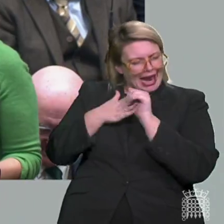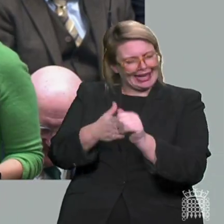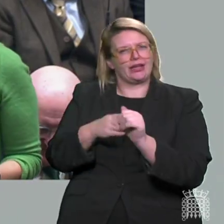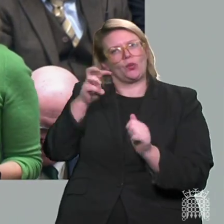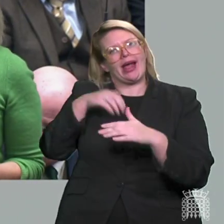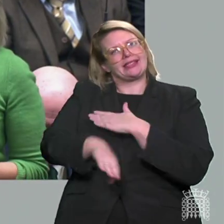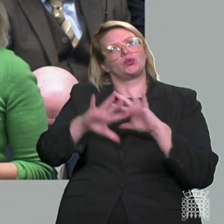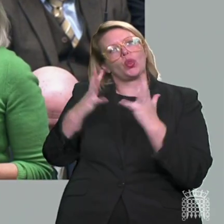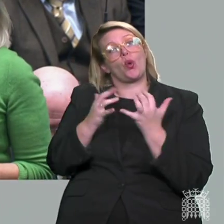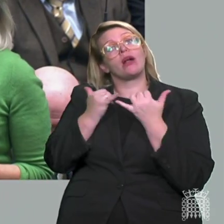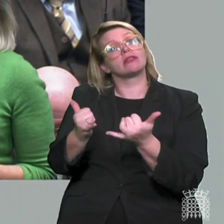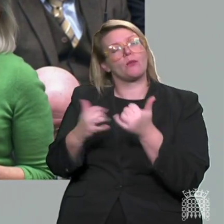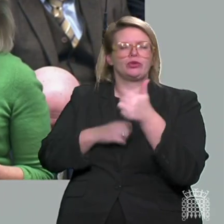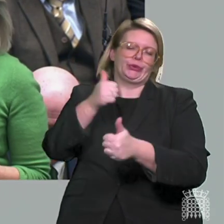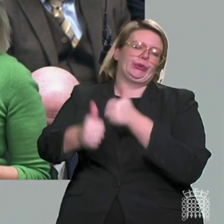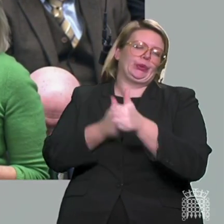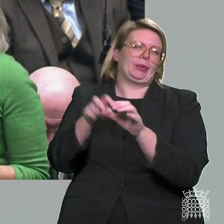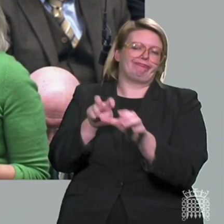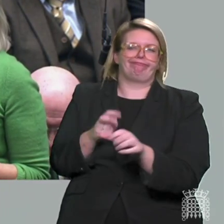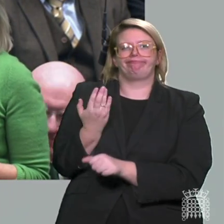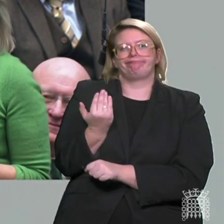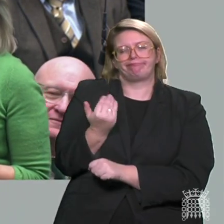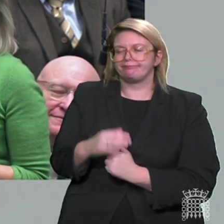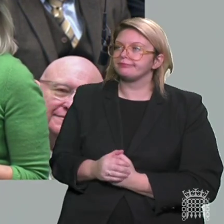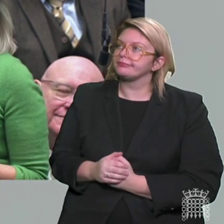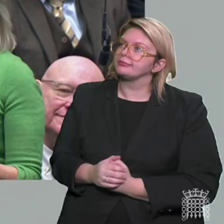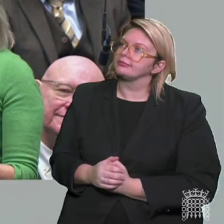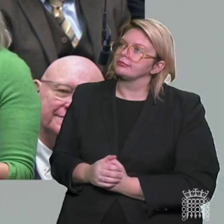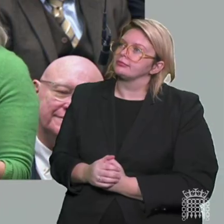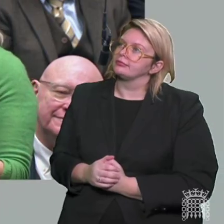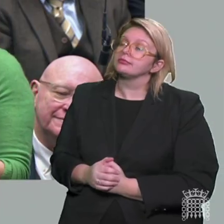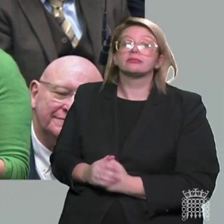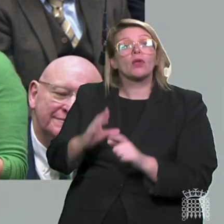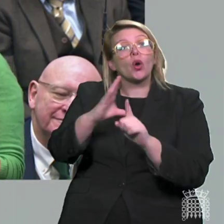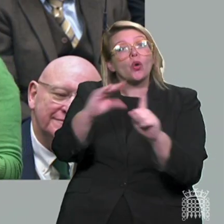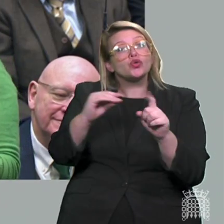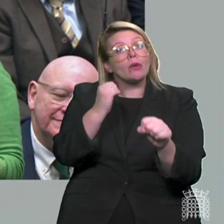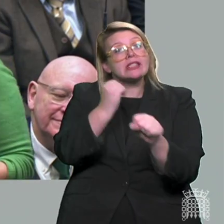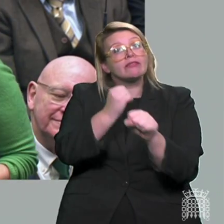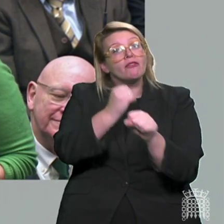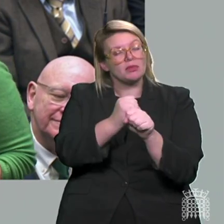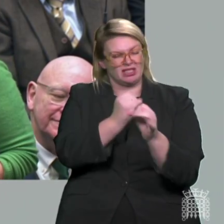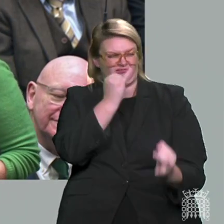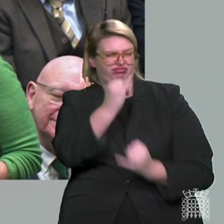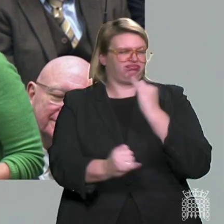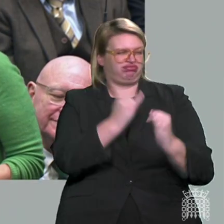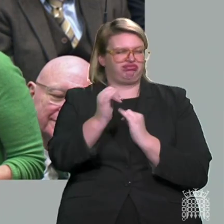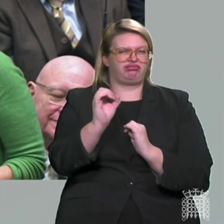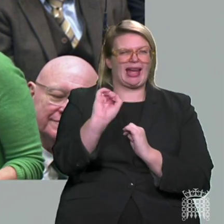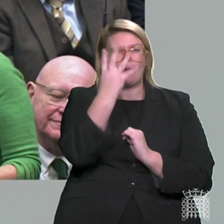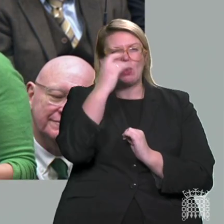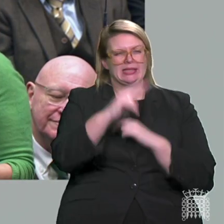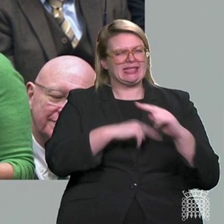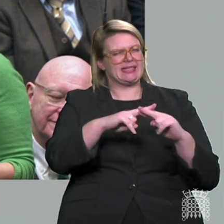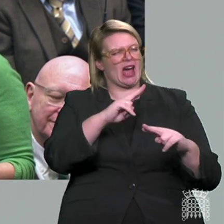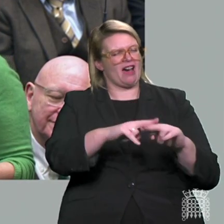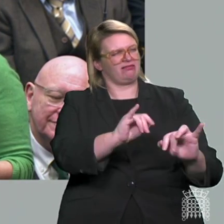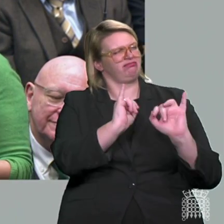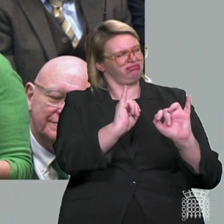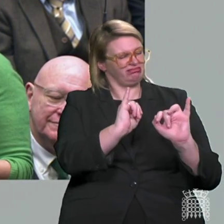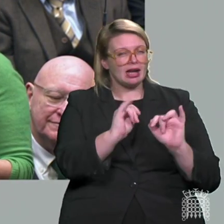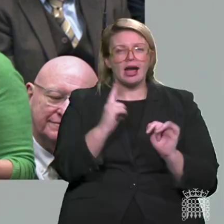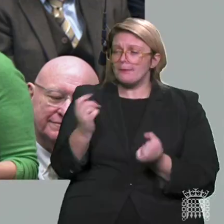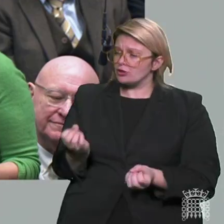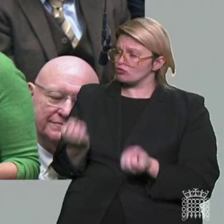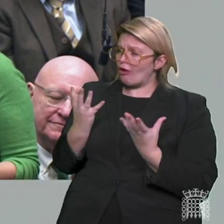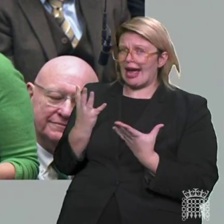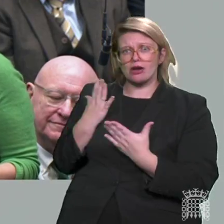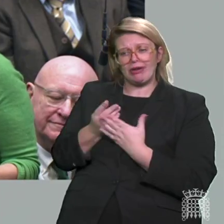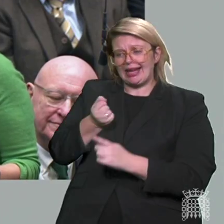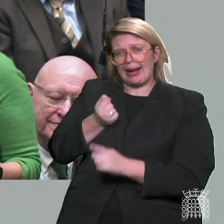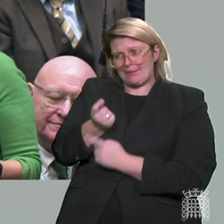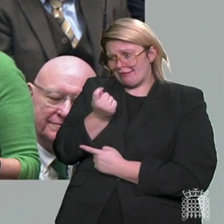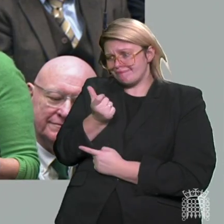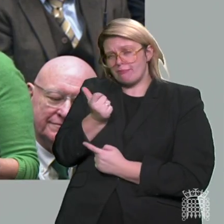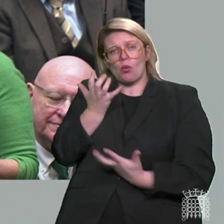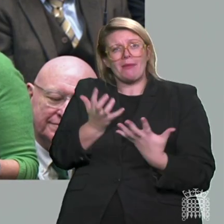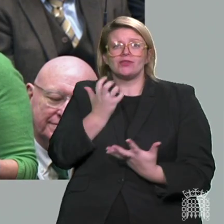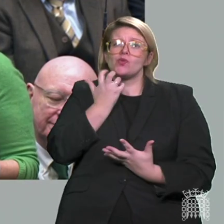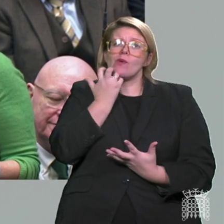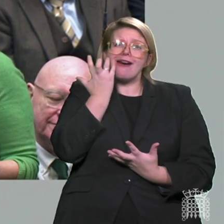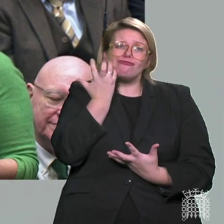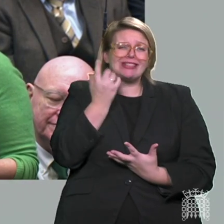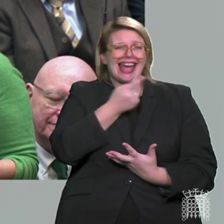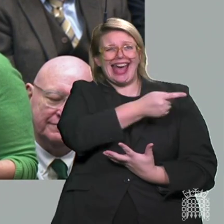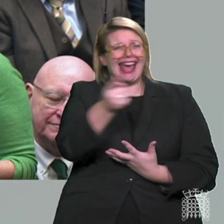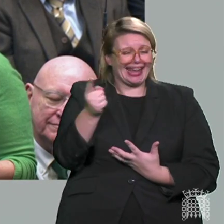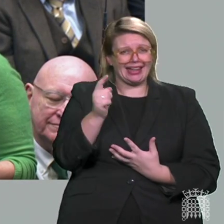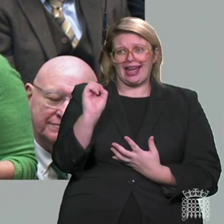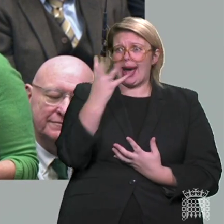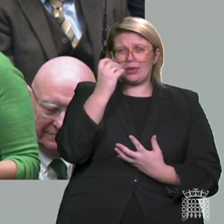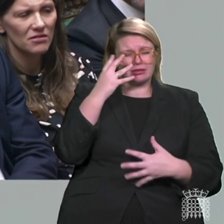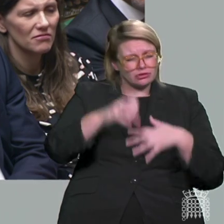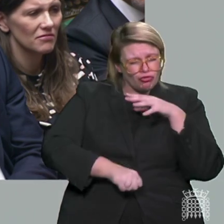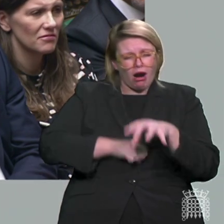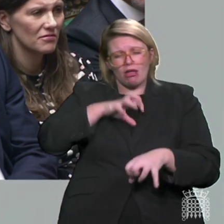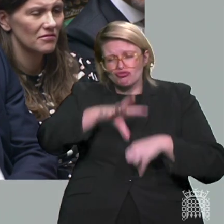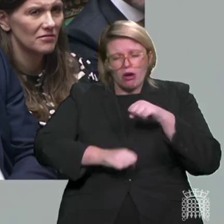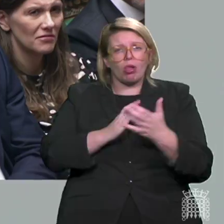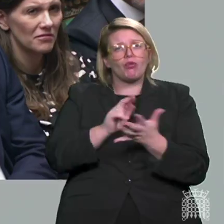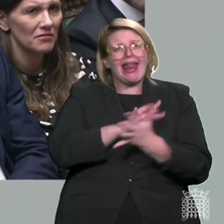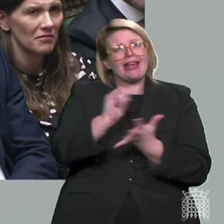This Tory Government attack dedicated health and ambulance staff, but disruption from strikes is as nothing compared with the chronic disruption caused every day by their 13 years of butchering health budgets.